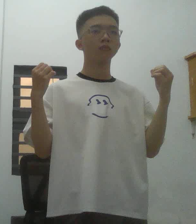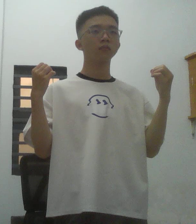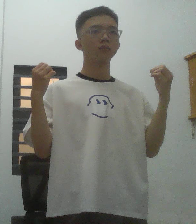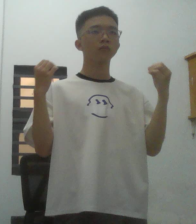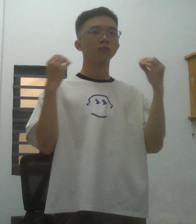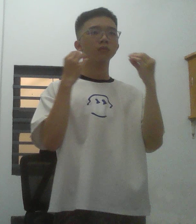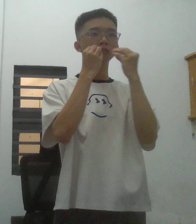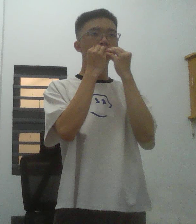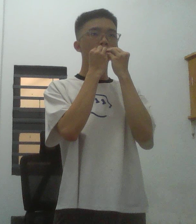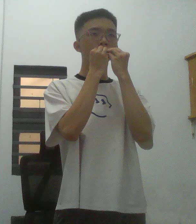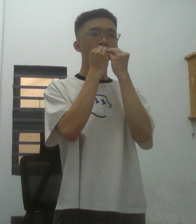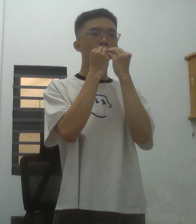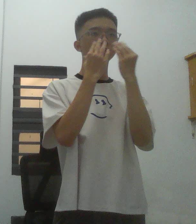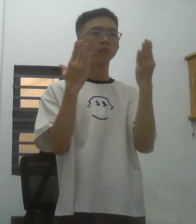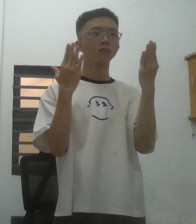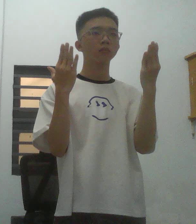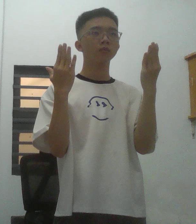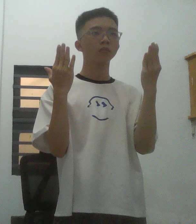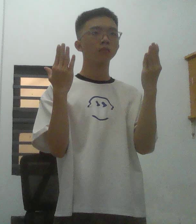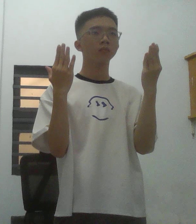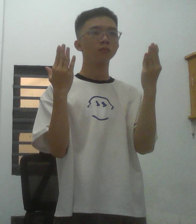cam on